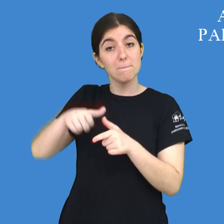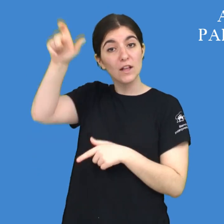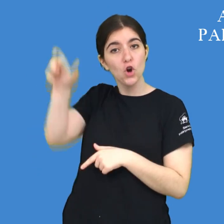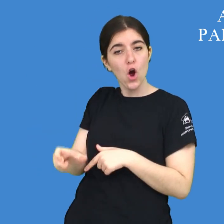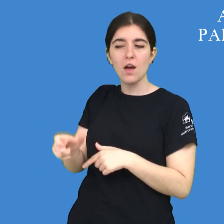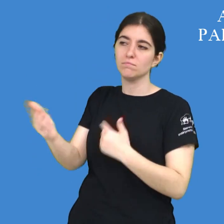persona